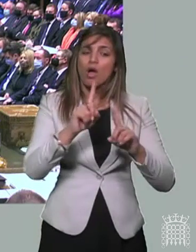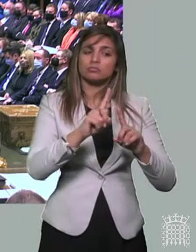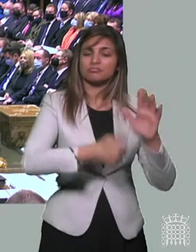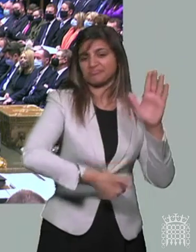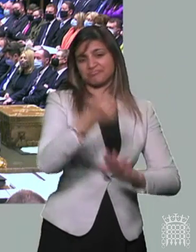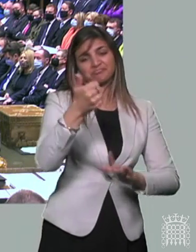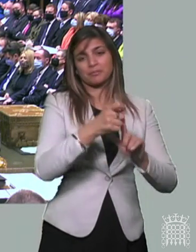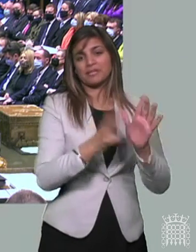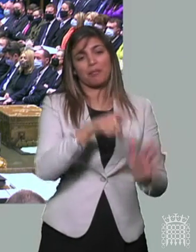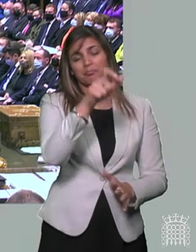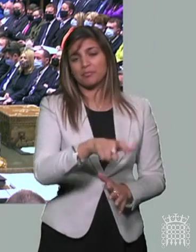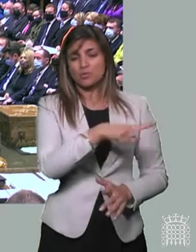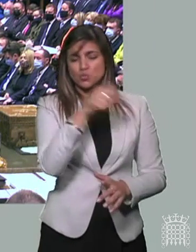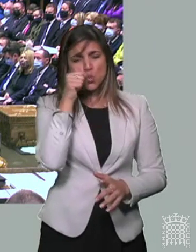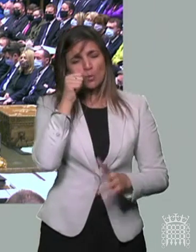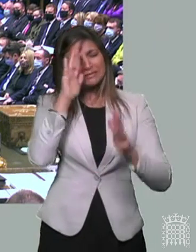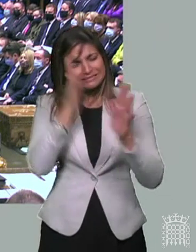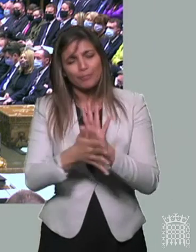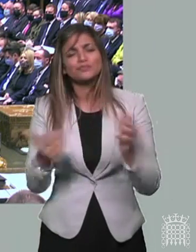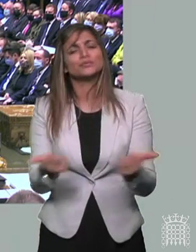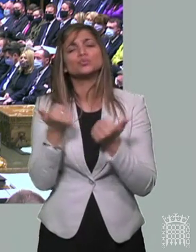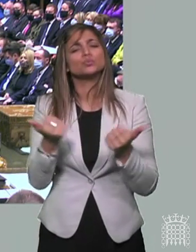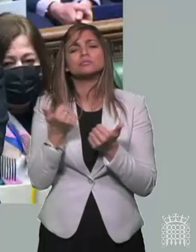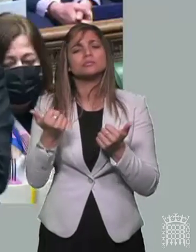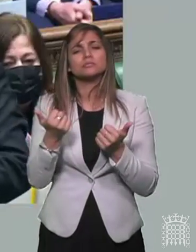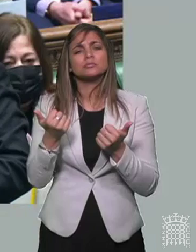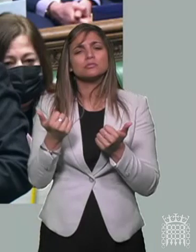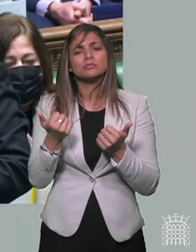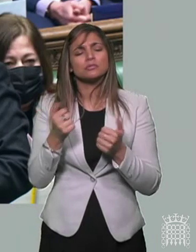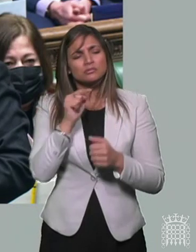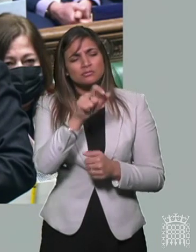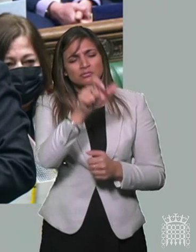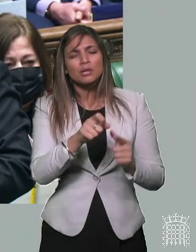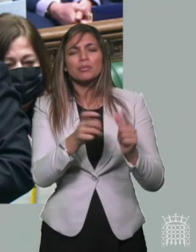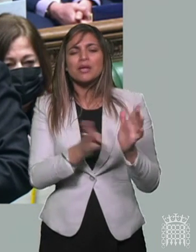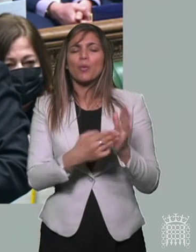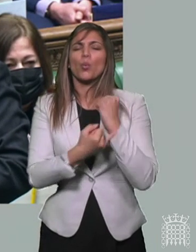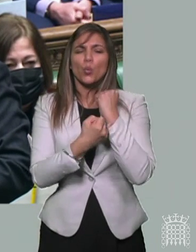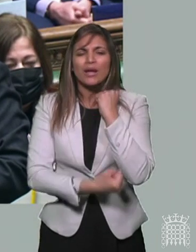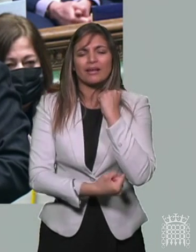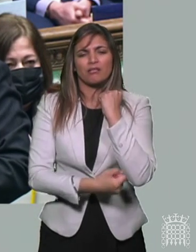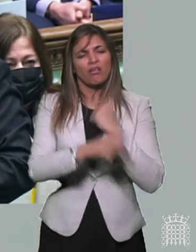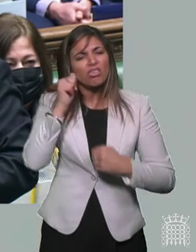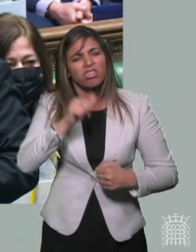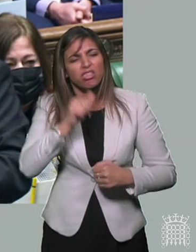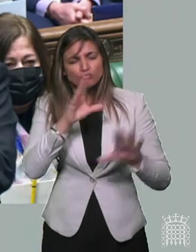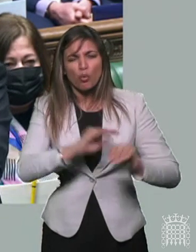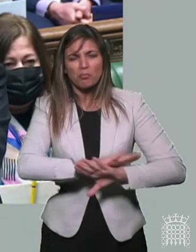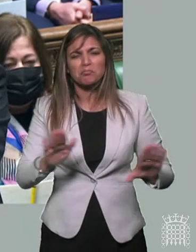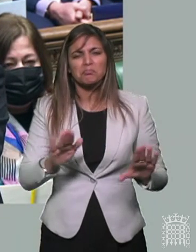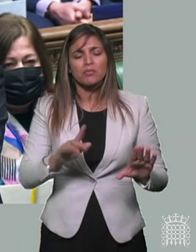They know that the damage is done. This weak and contemptuous Prime Minister can no longer limp on.